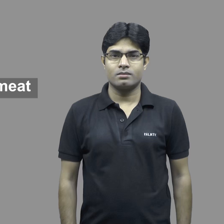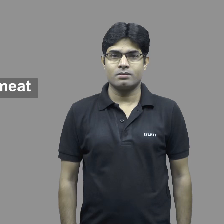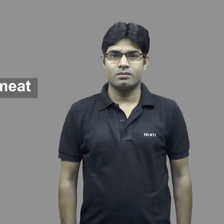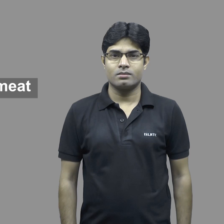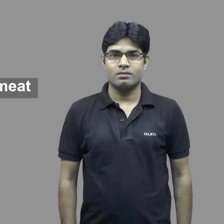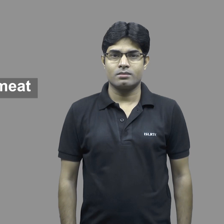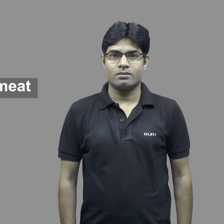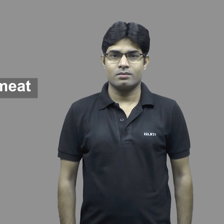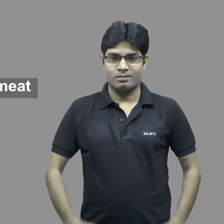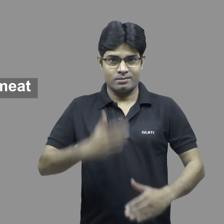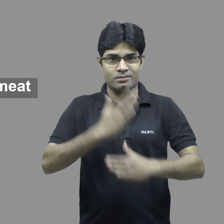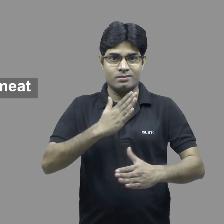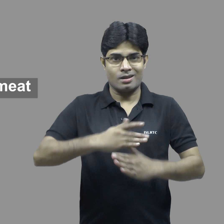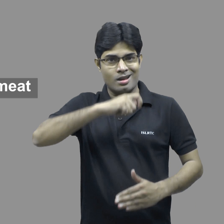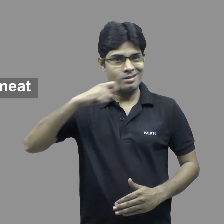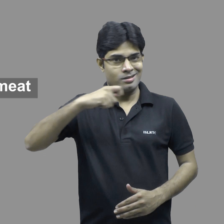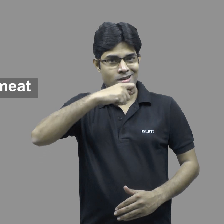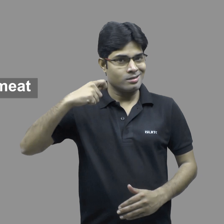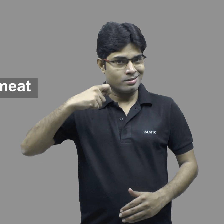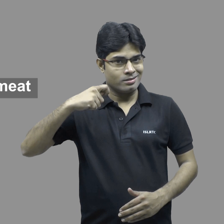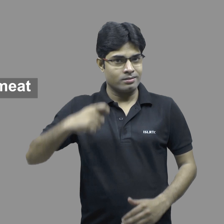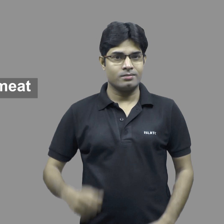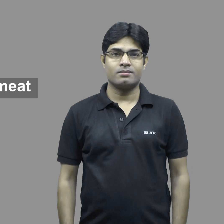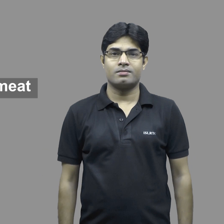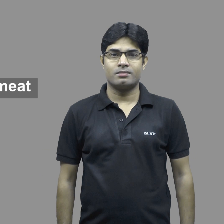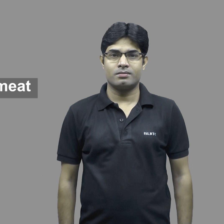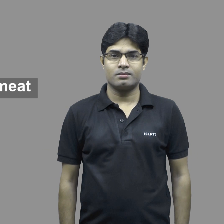Meat